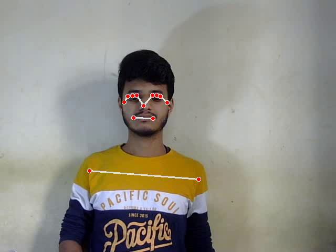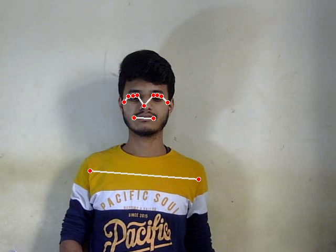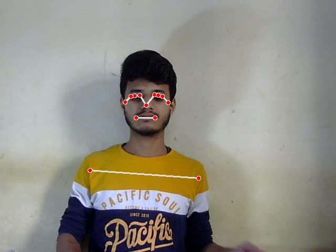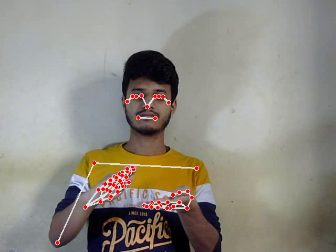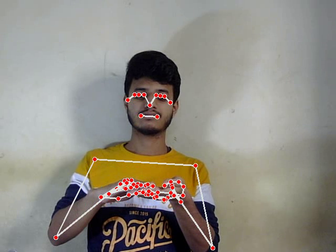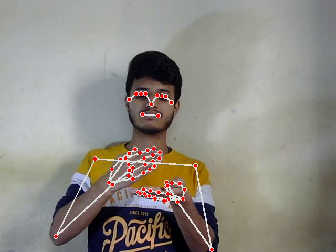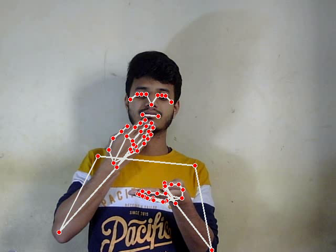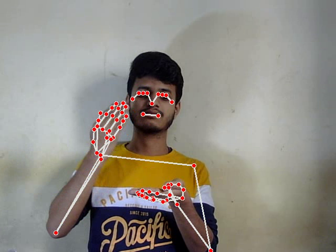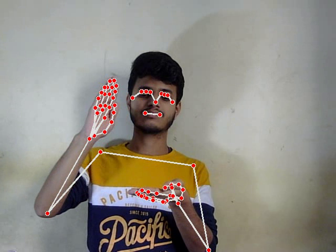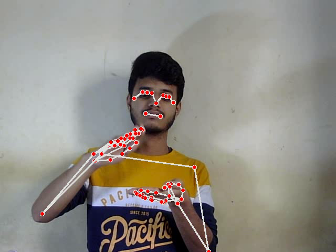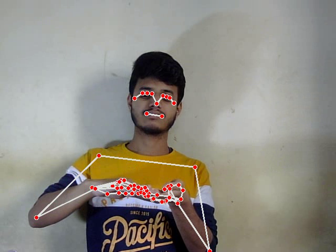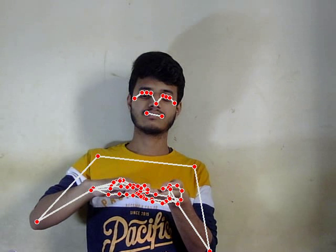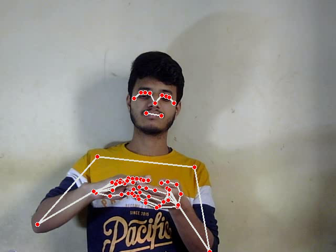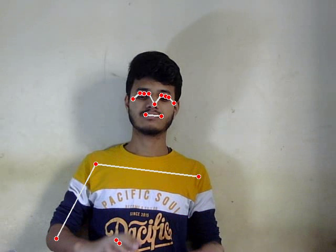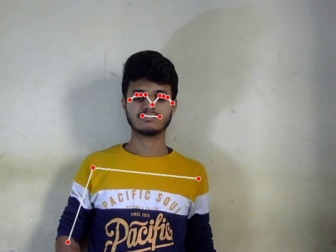bad